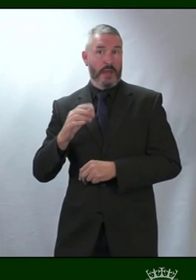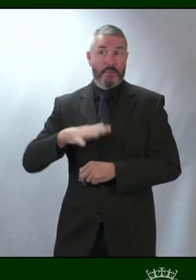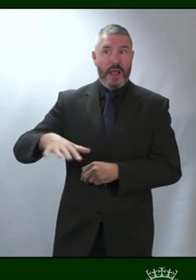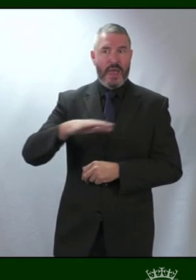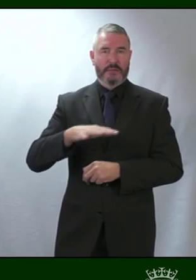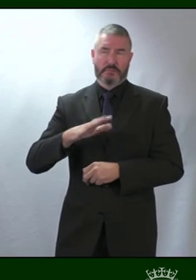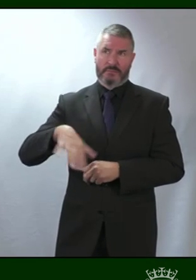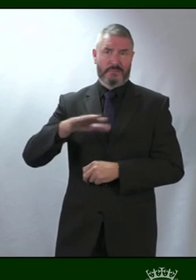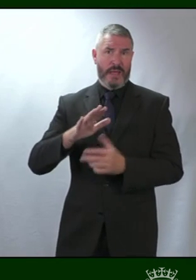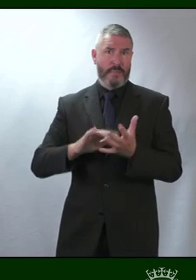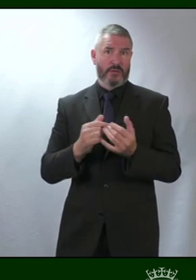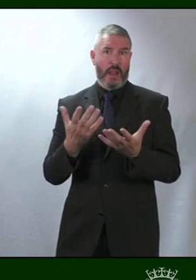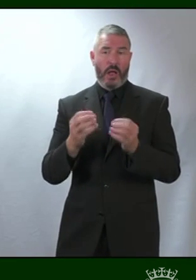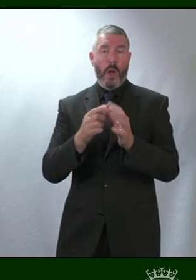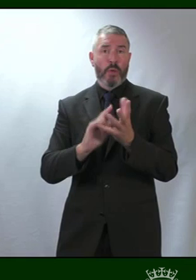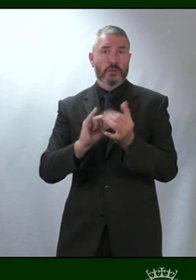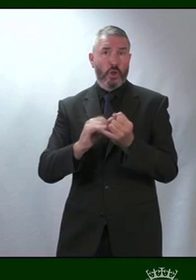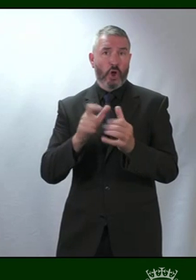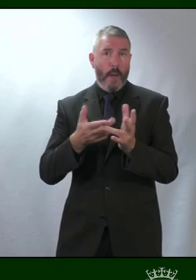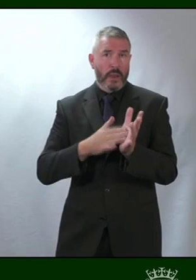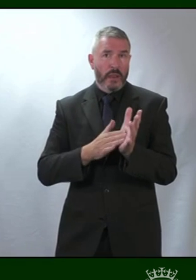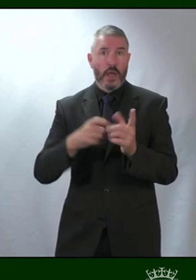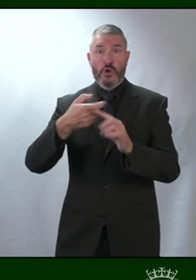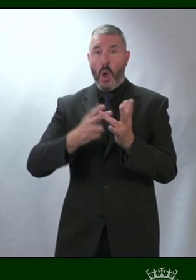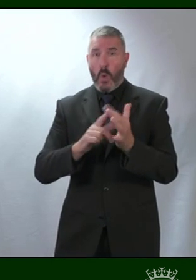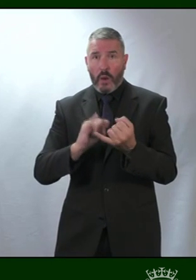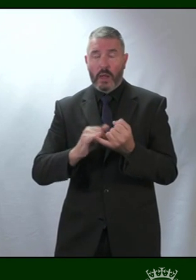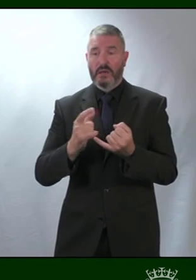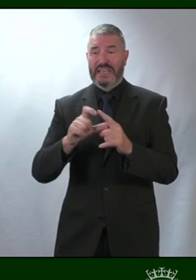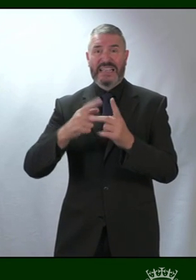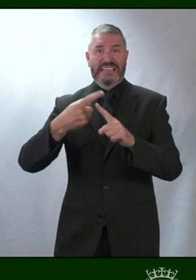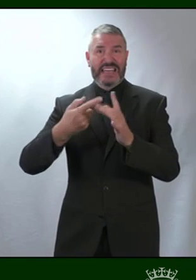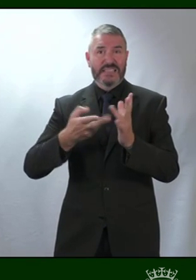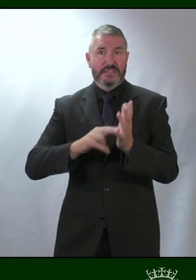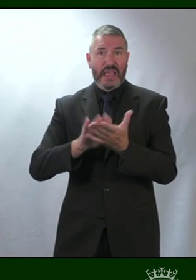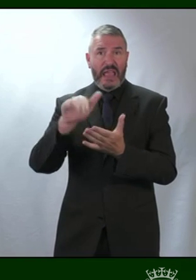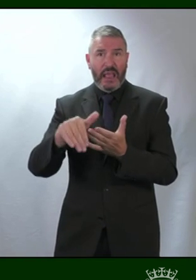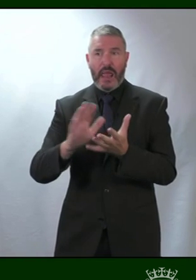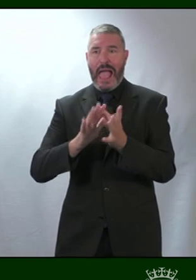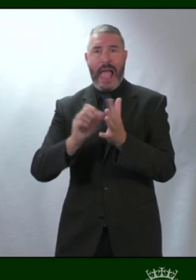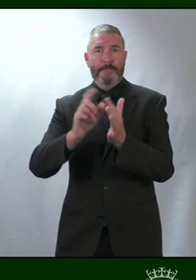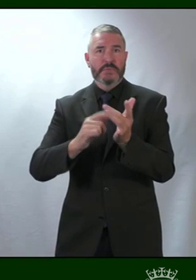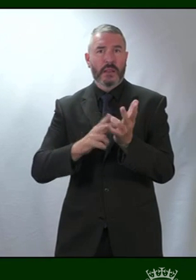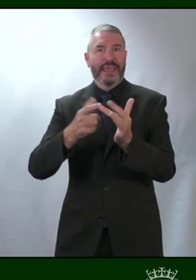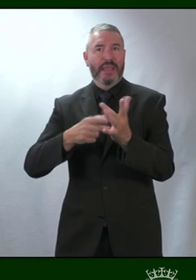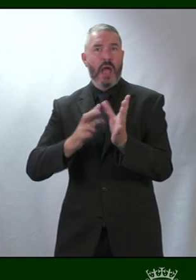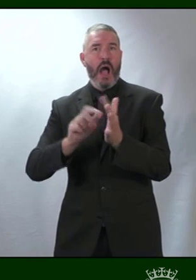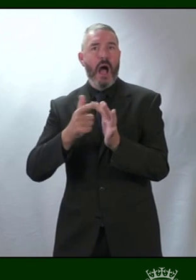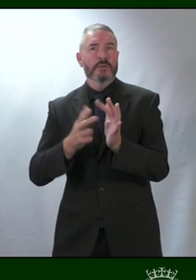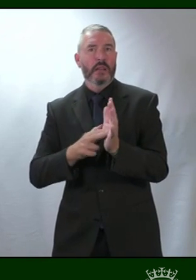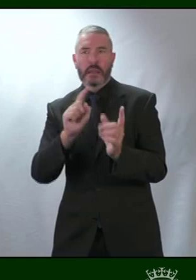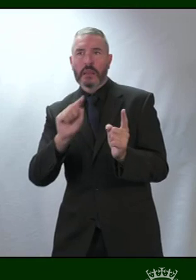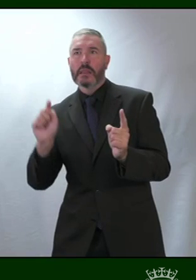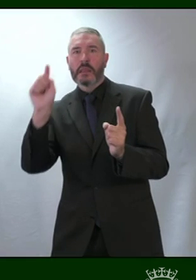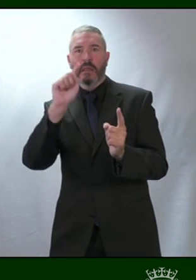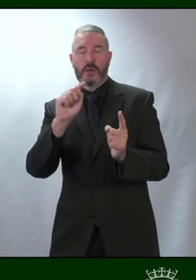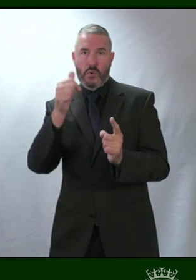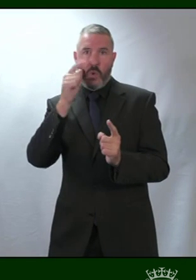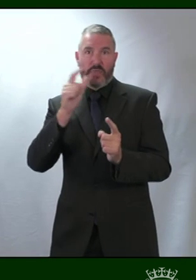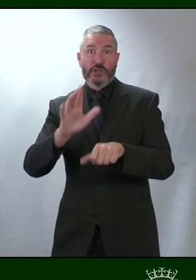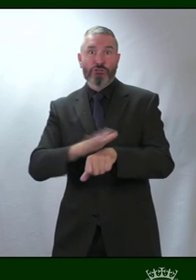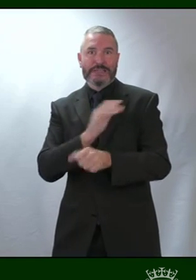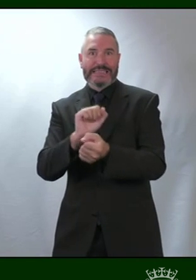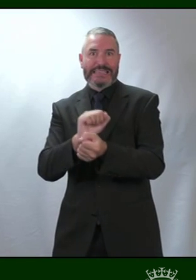Across Meriden—in places such as Balsall Common, Dorridge, Knowle, Dickens Heath, Hockley Heath, Catherine-de-Barnes and Hampton-in-Arden—residents are quite rightly concerned about the pressures on the green belt.